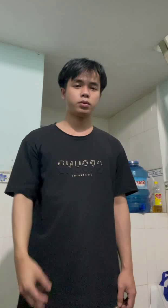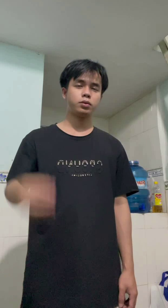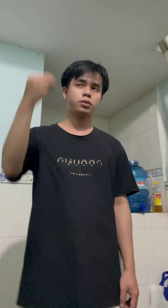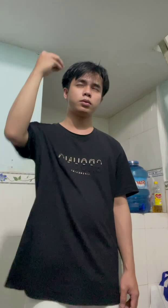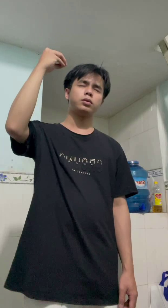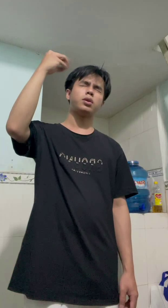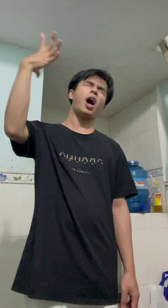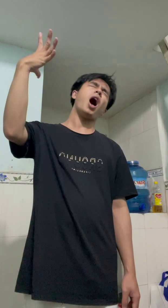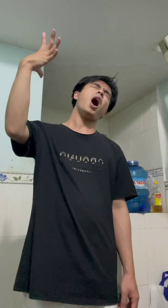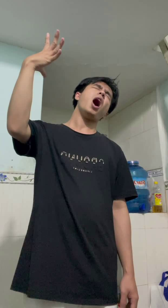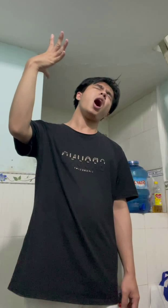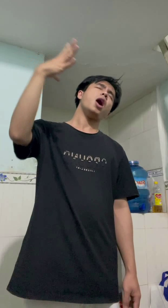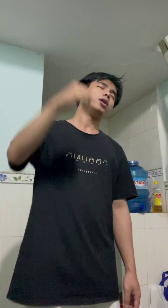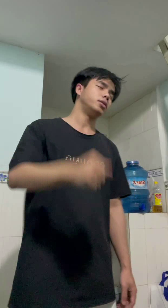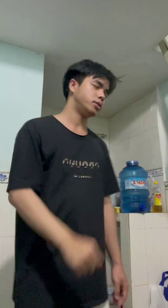troi nang